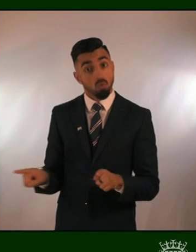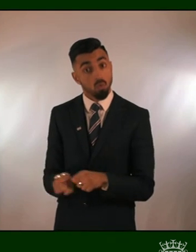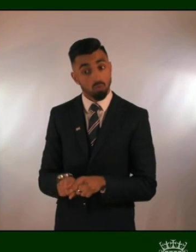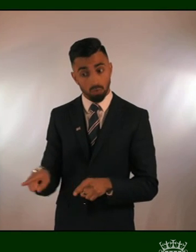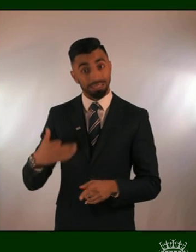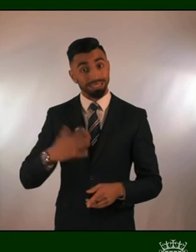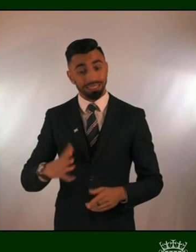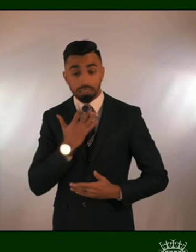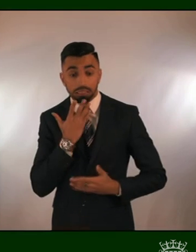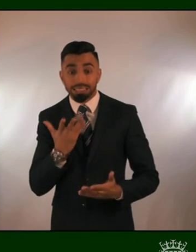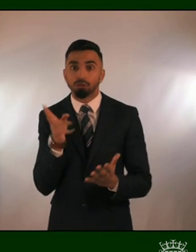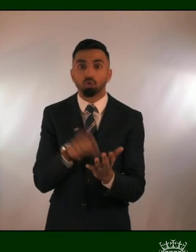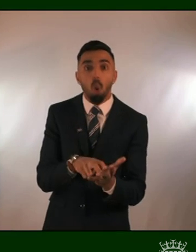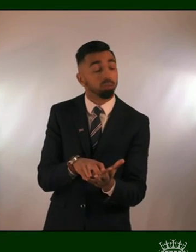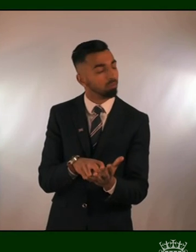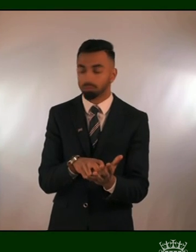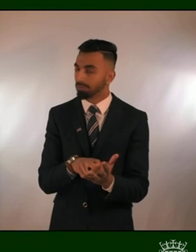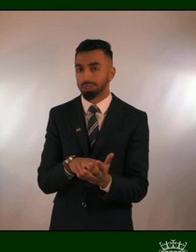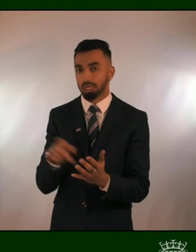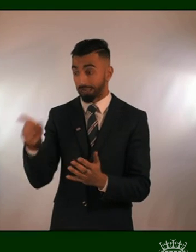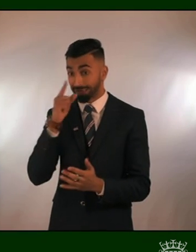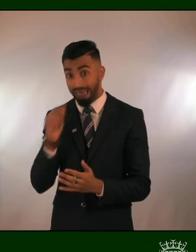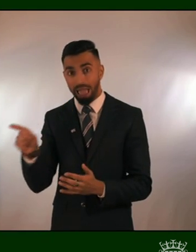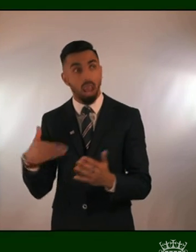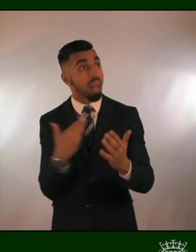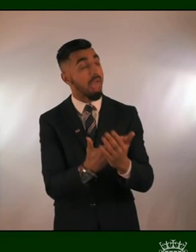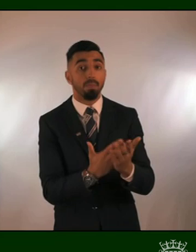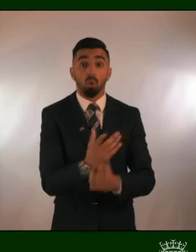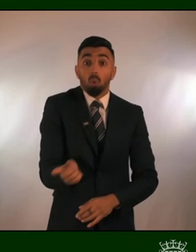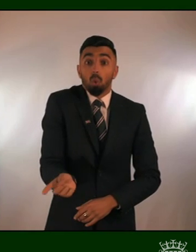But of course not everyone is eligible for statutory sick pay.